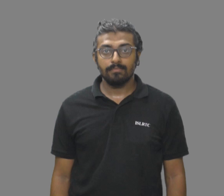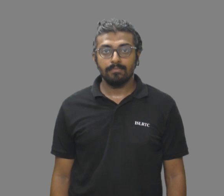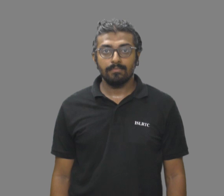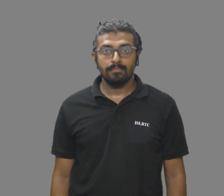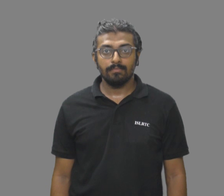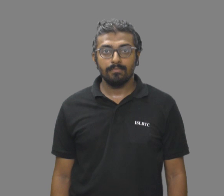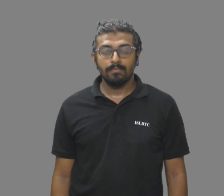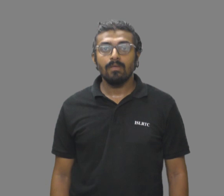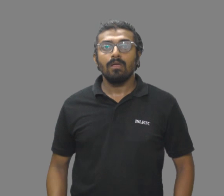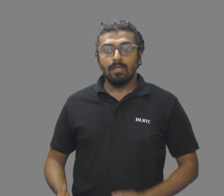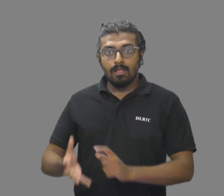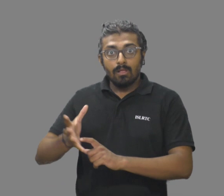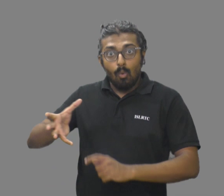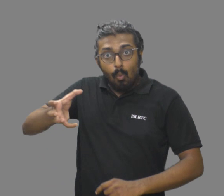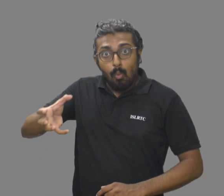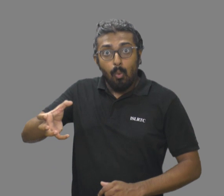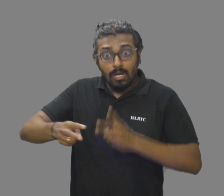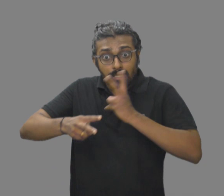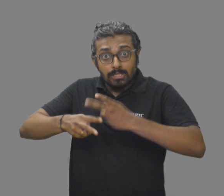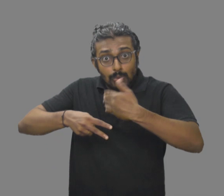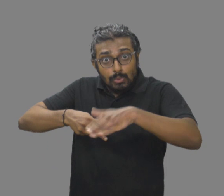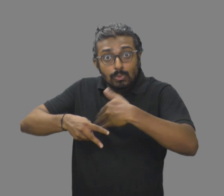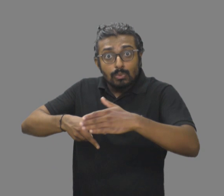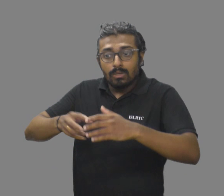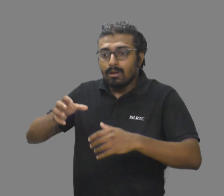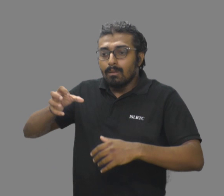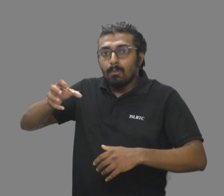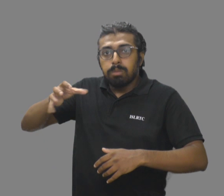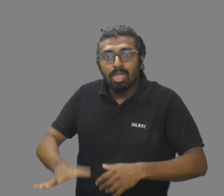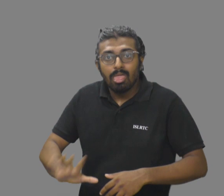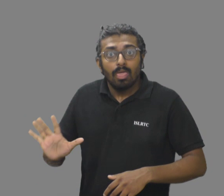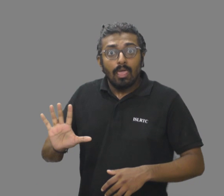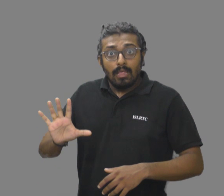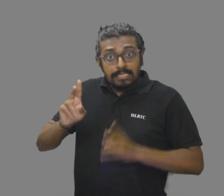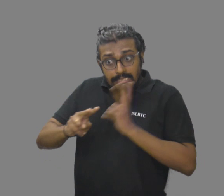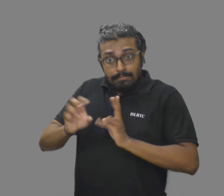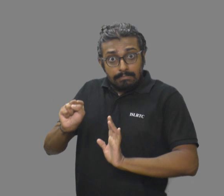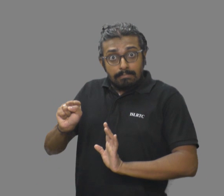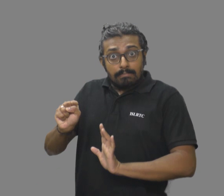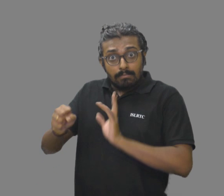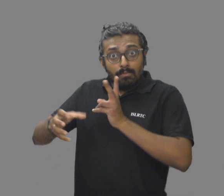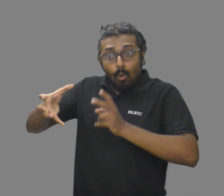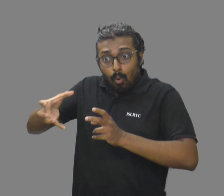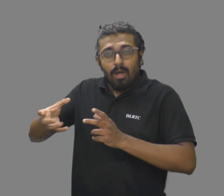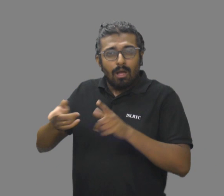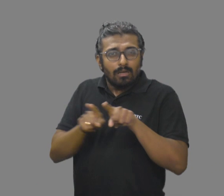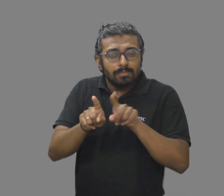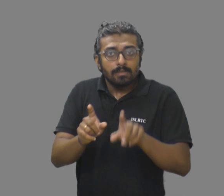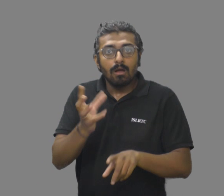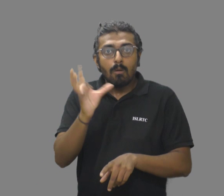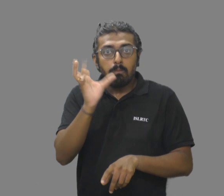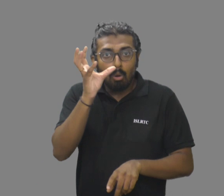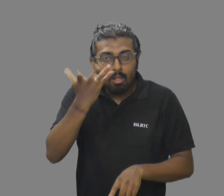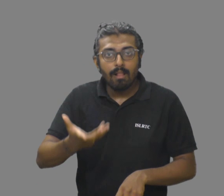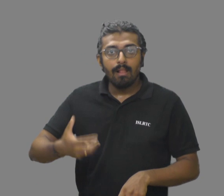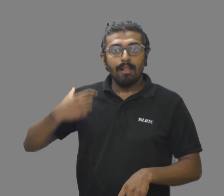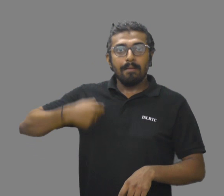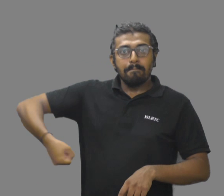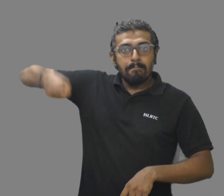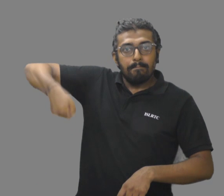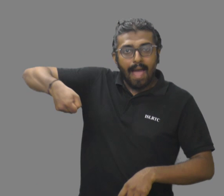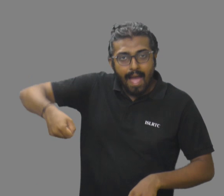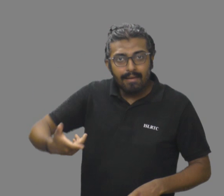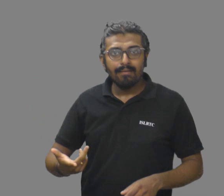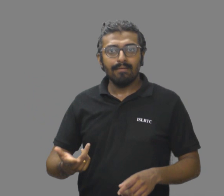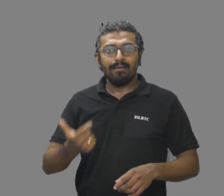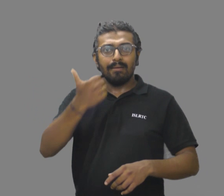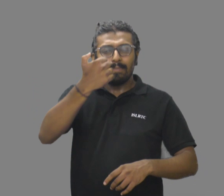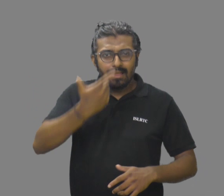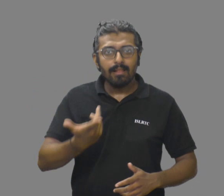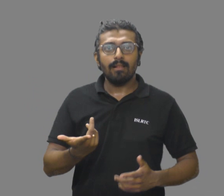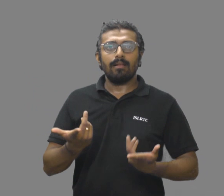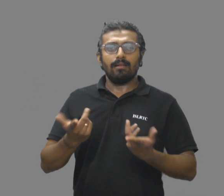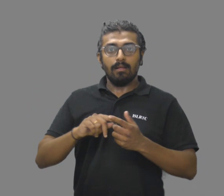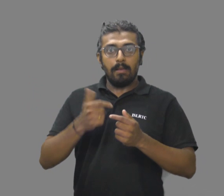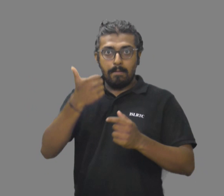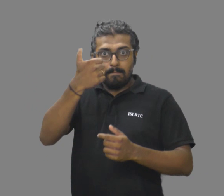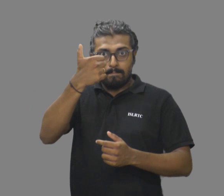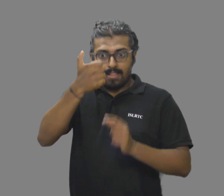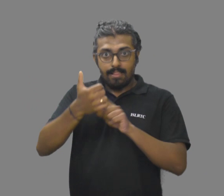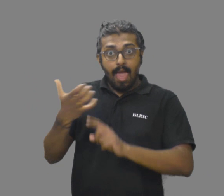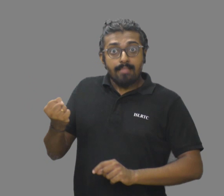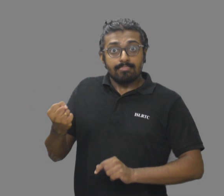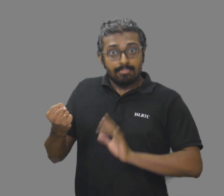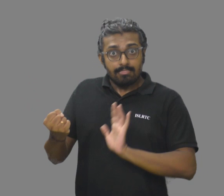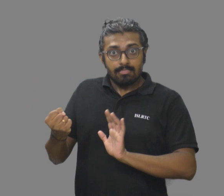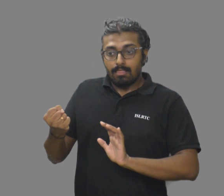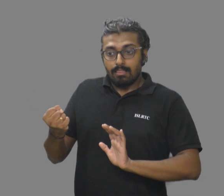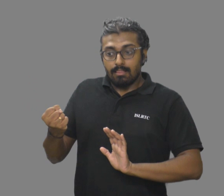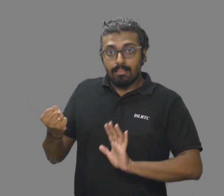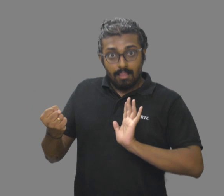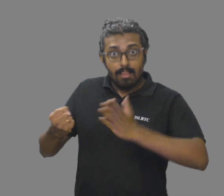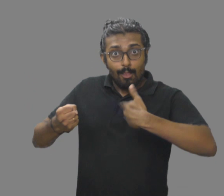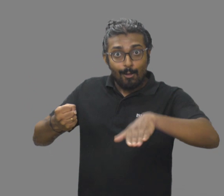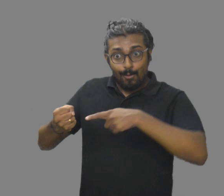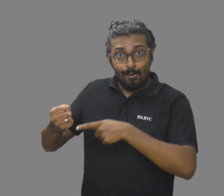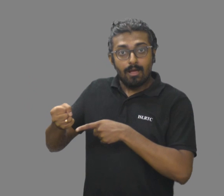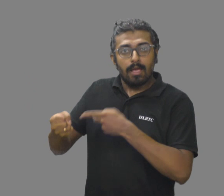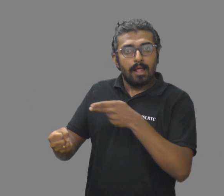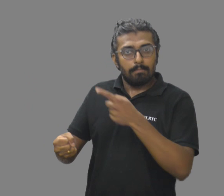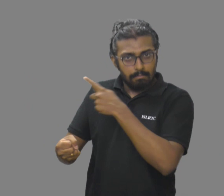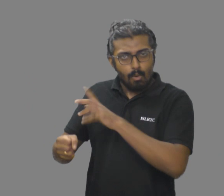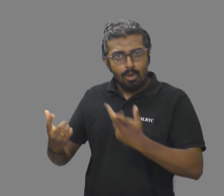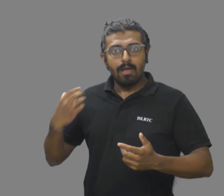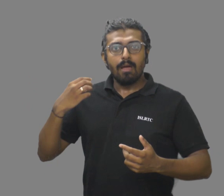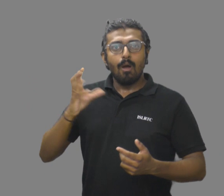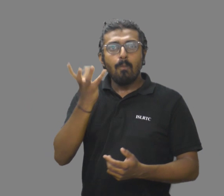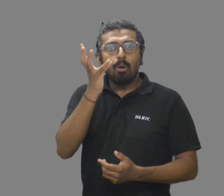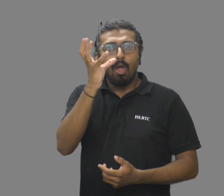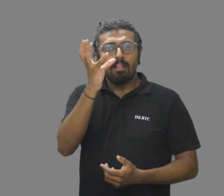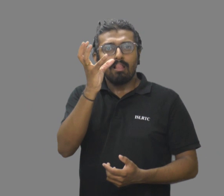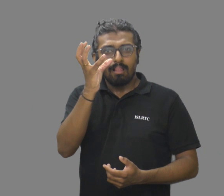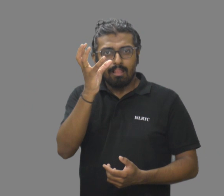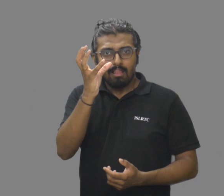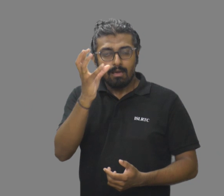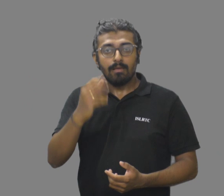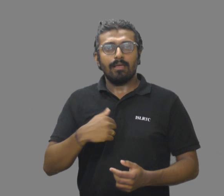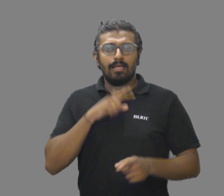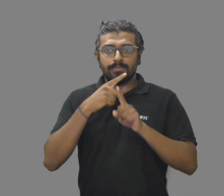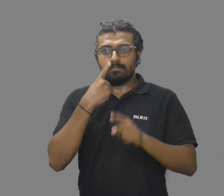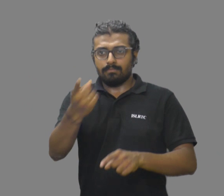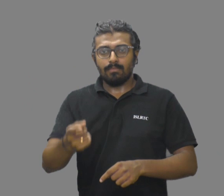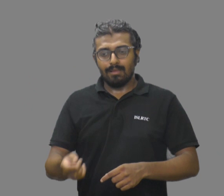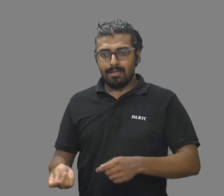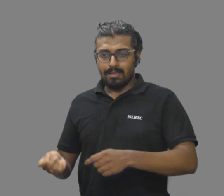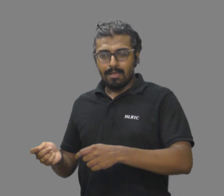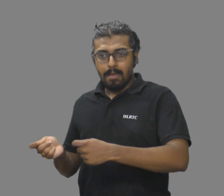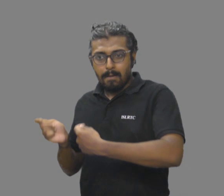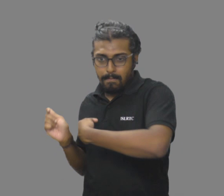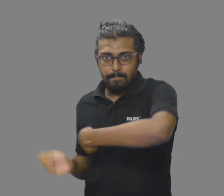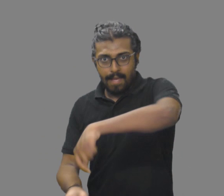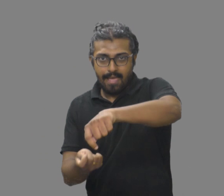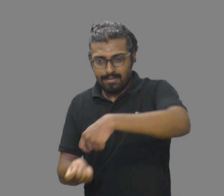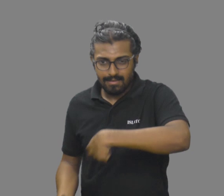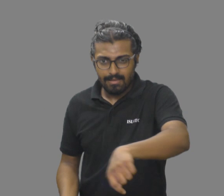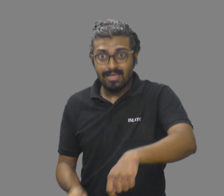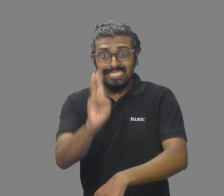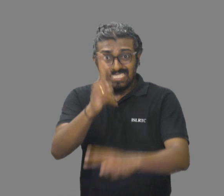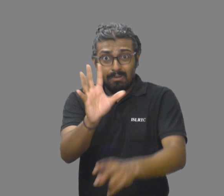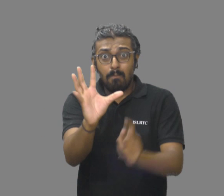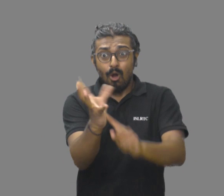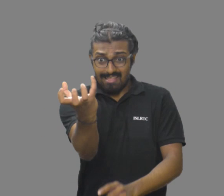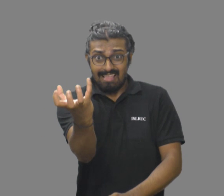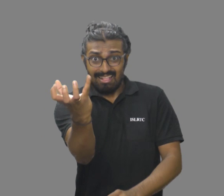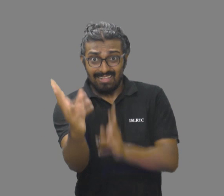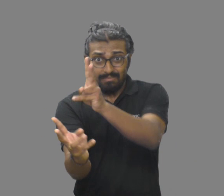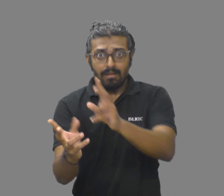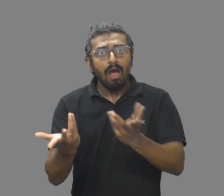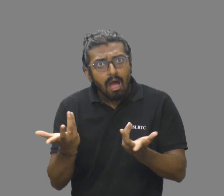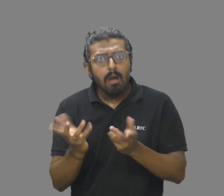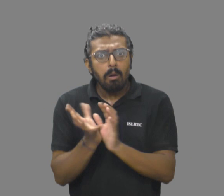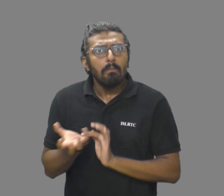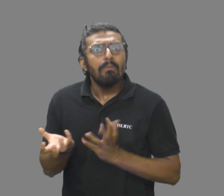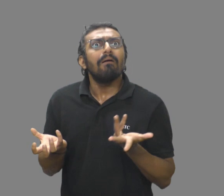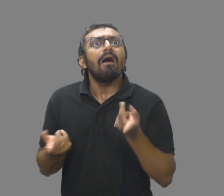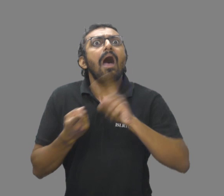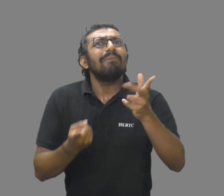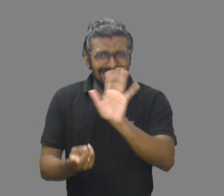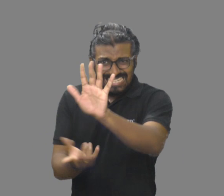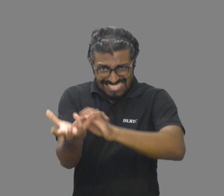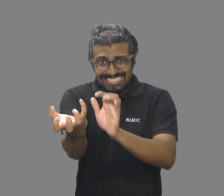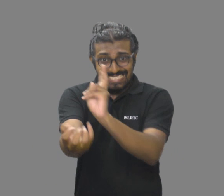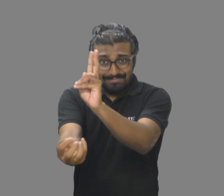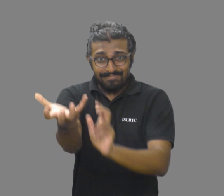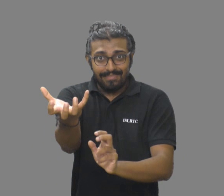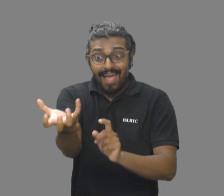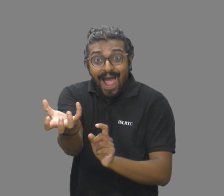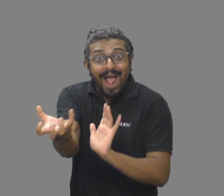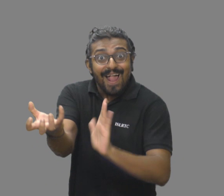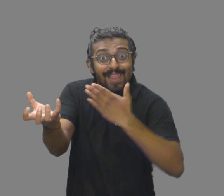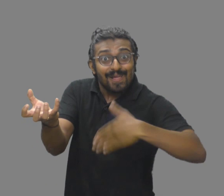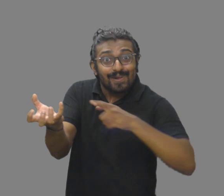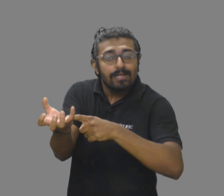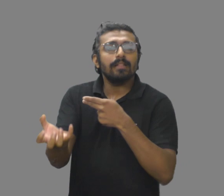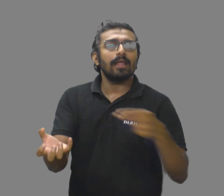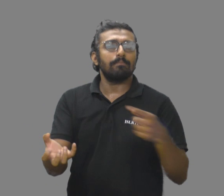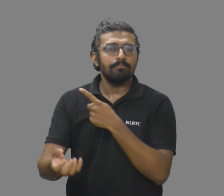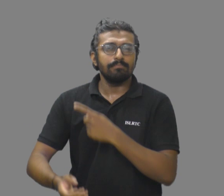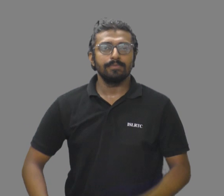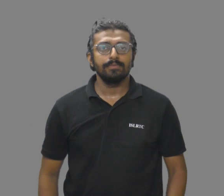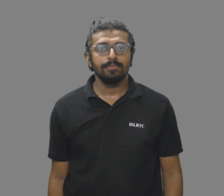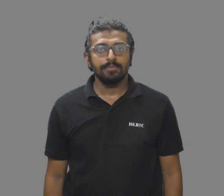Hold